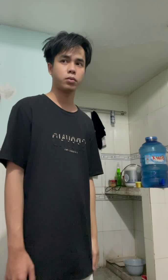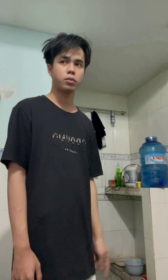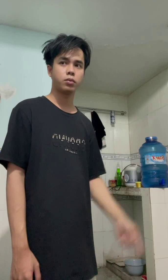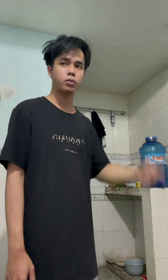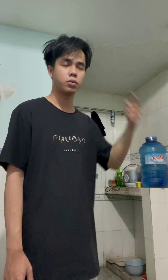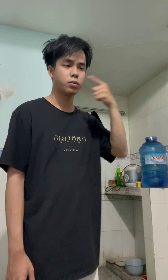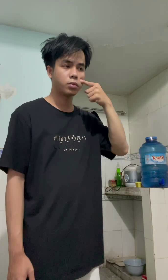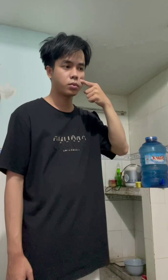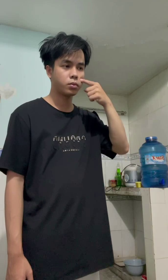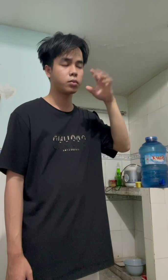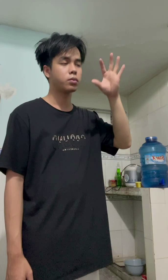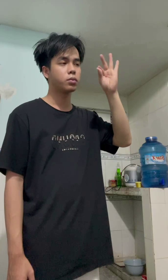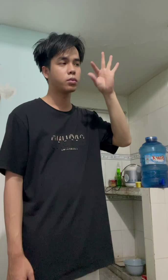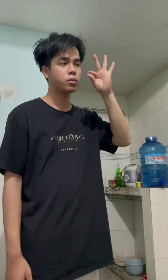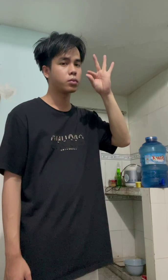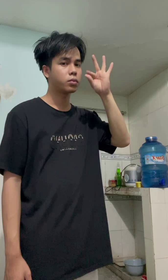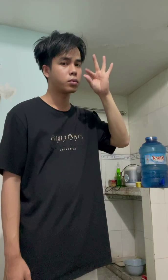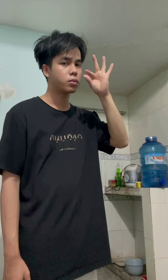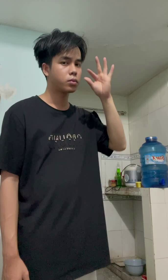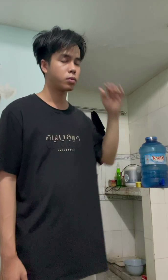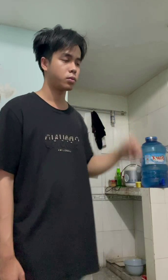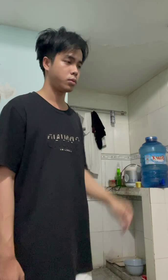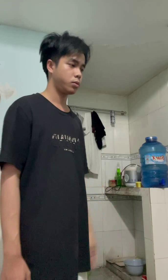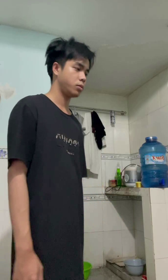lam quen